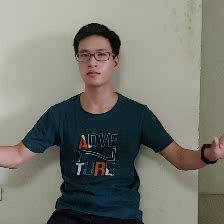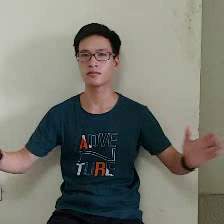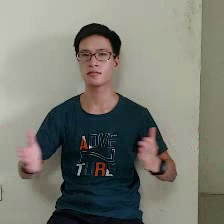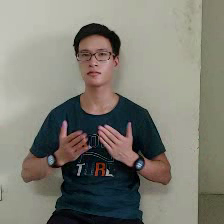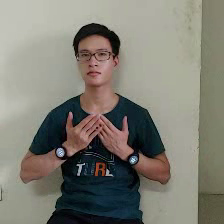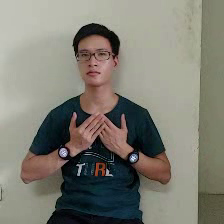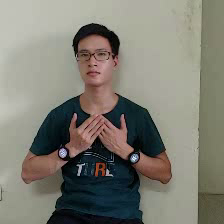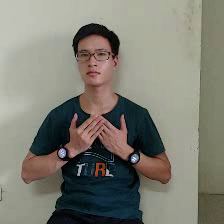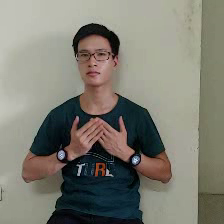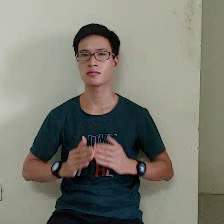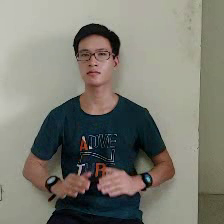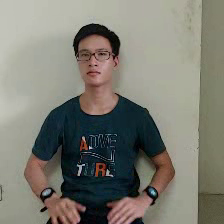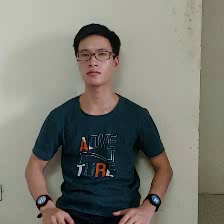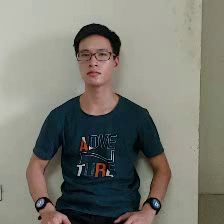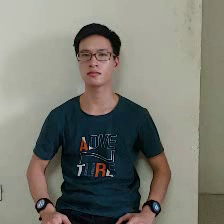Bế mạc